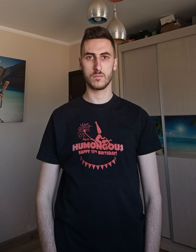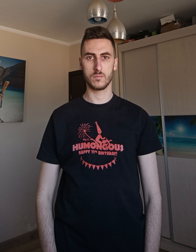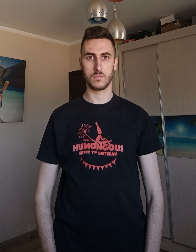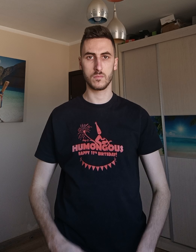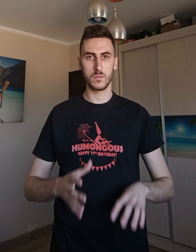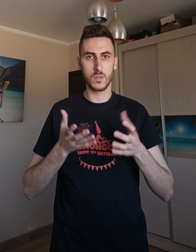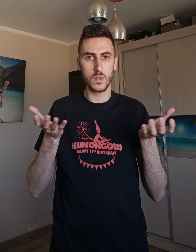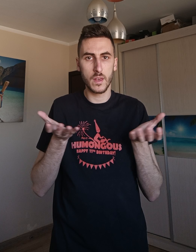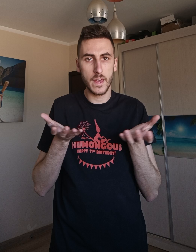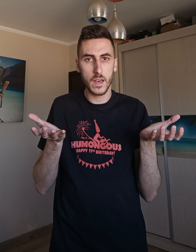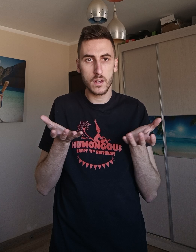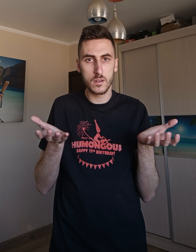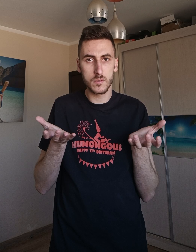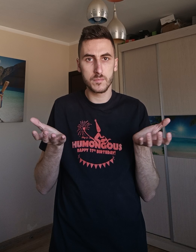איך